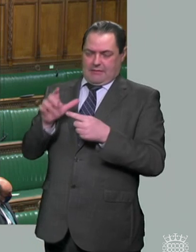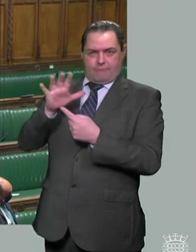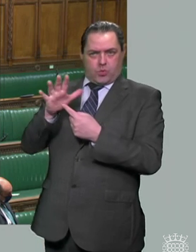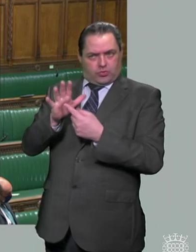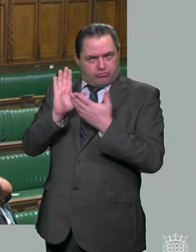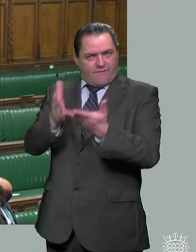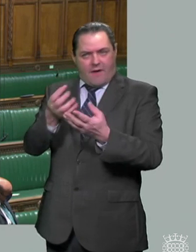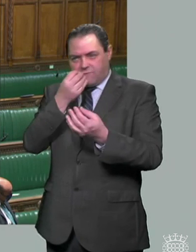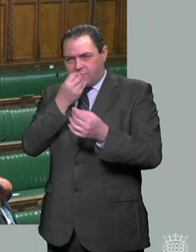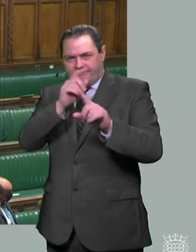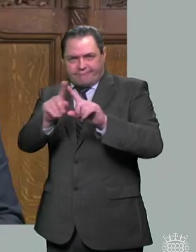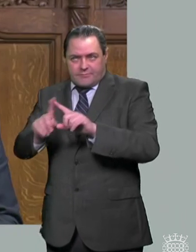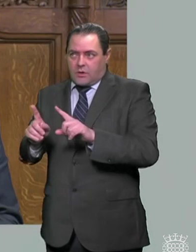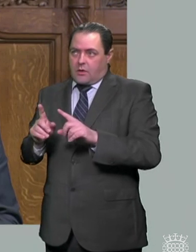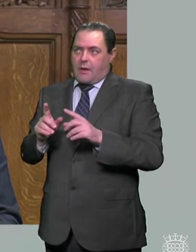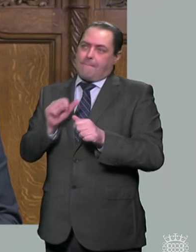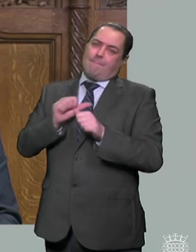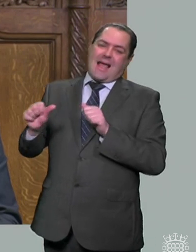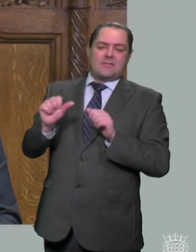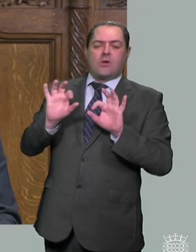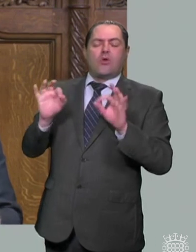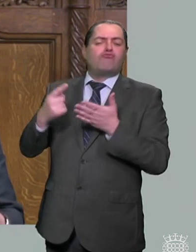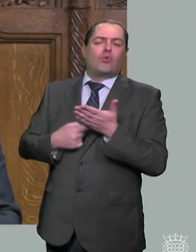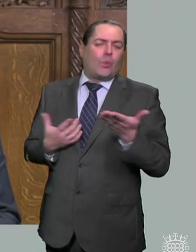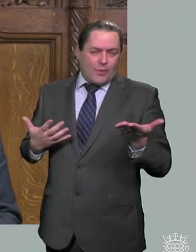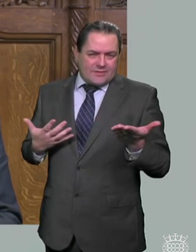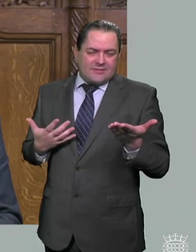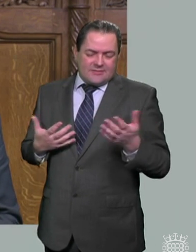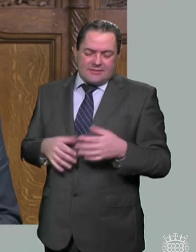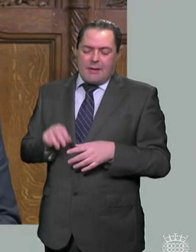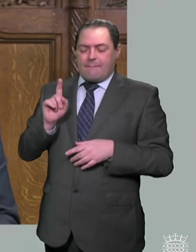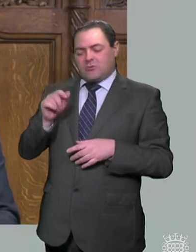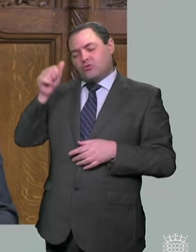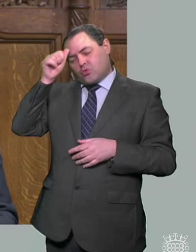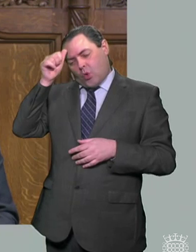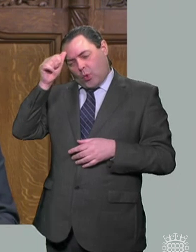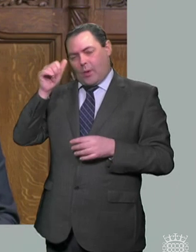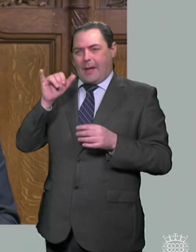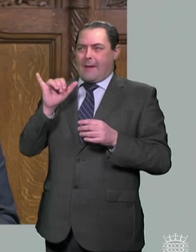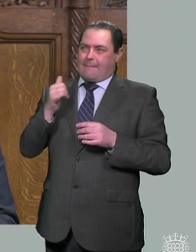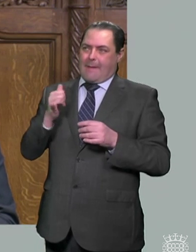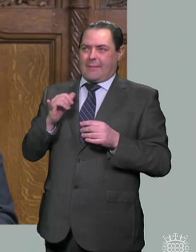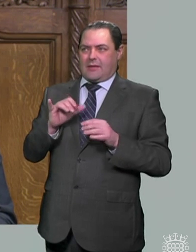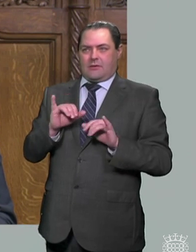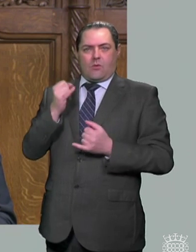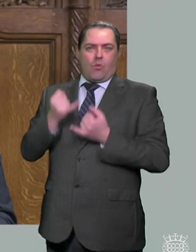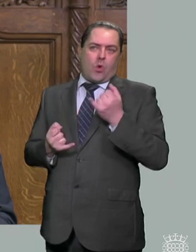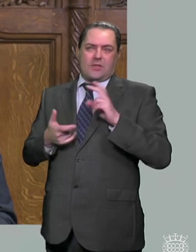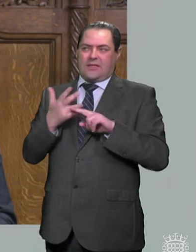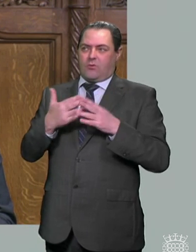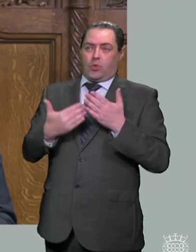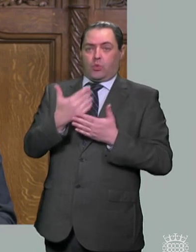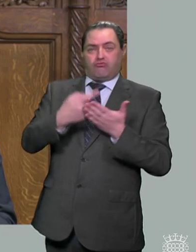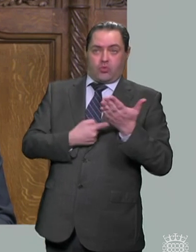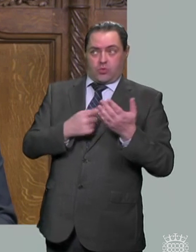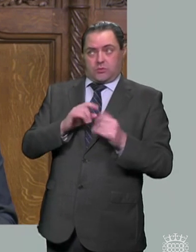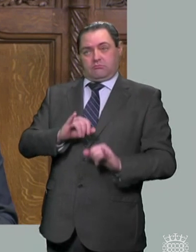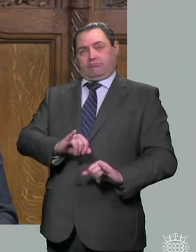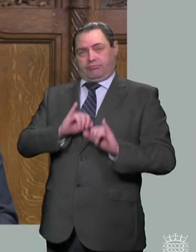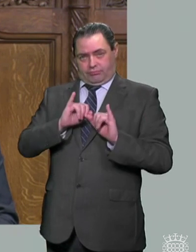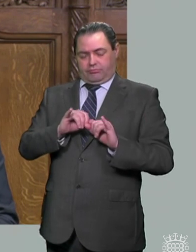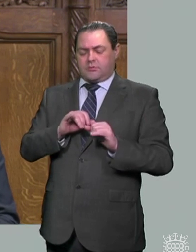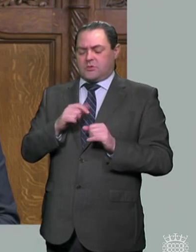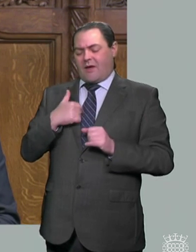Of course, the best thing we can do for them is to take away all restrictions that remain in place, but we also have to recognise that there may be an opposite scenario where new restrictions are considered in the future.